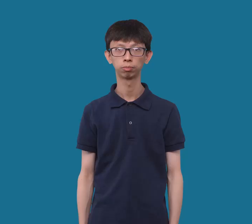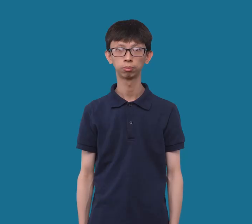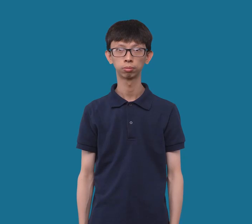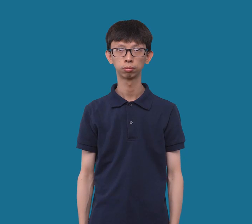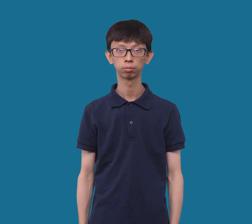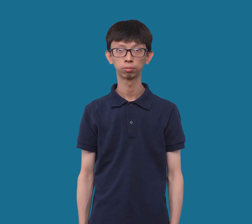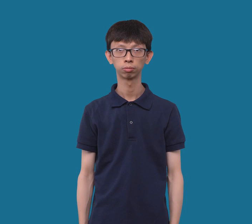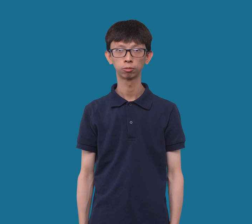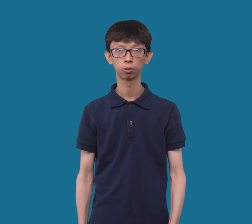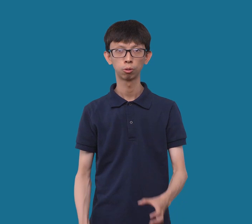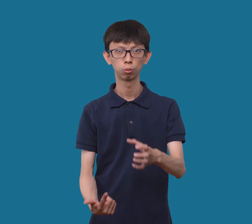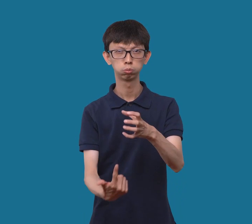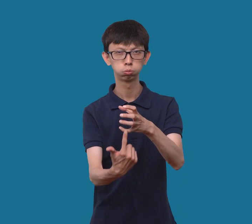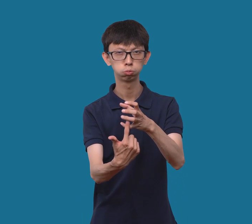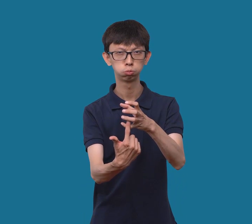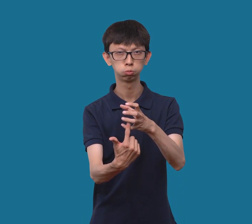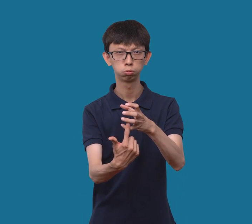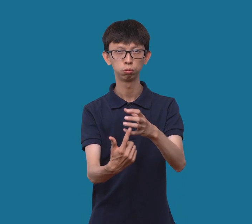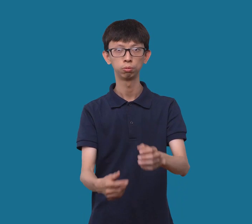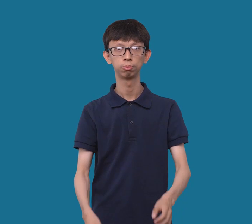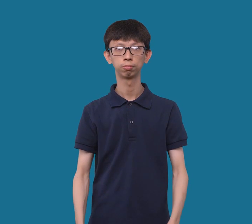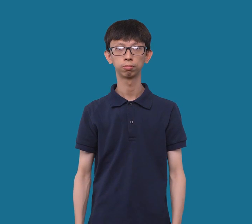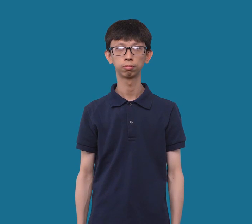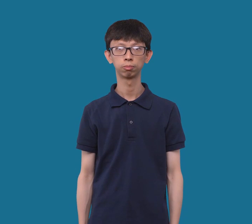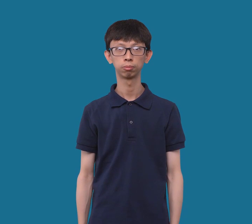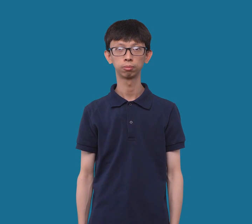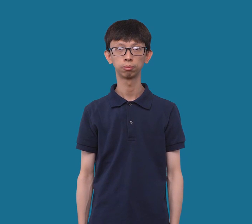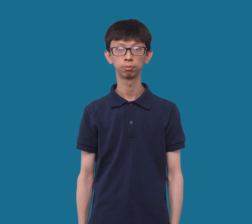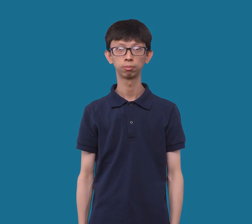bơm xe